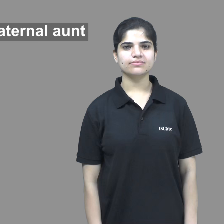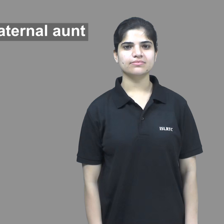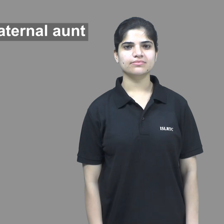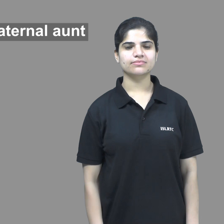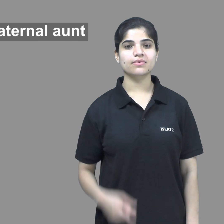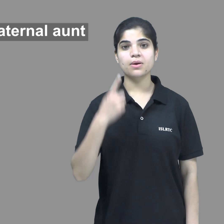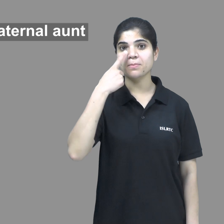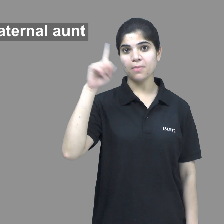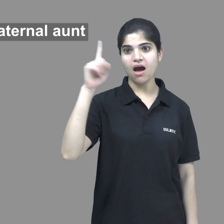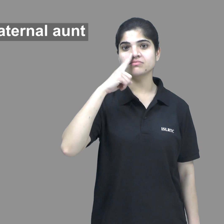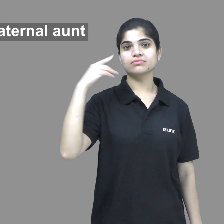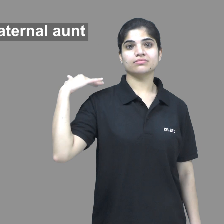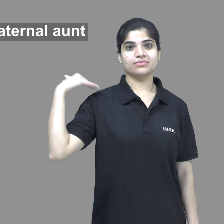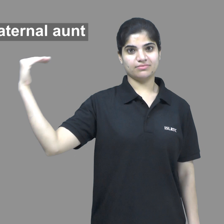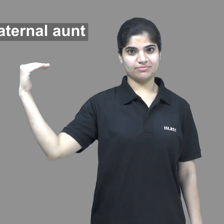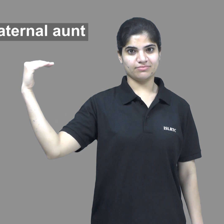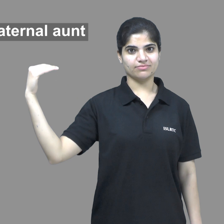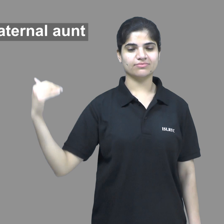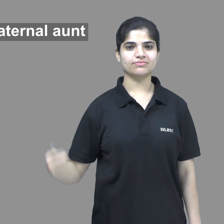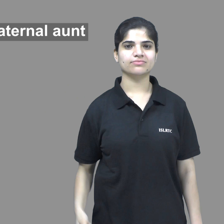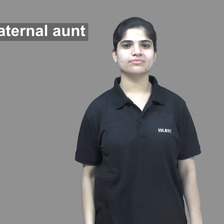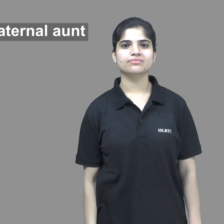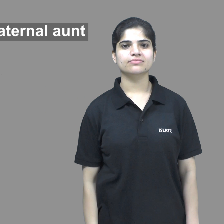Maternal Aunt